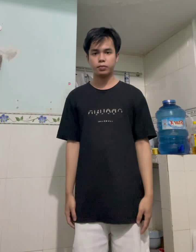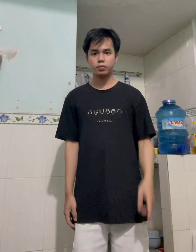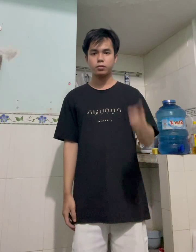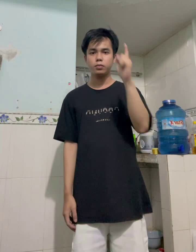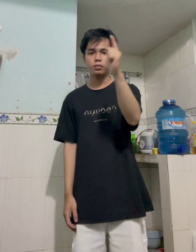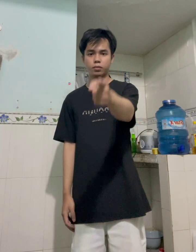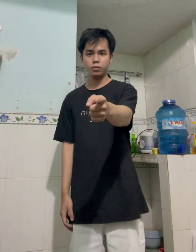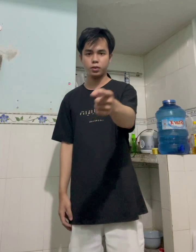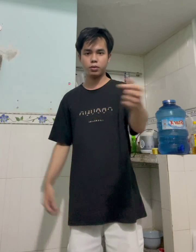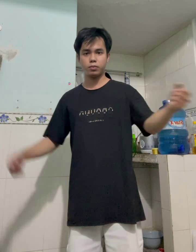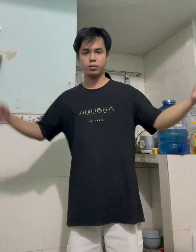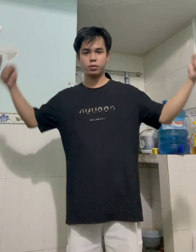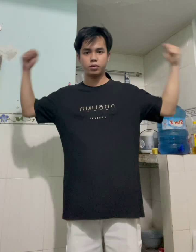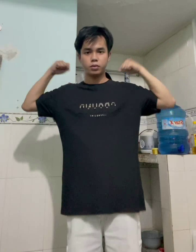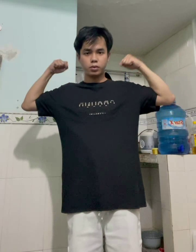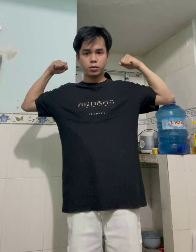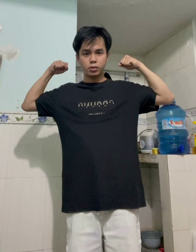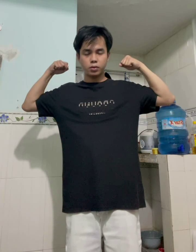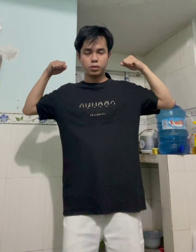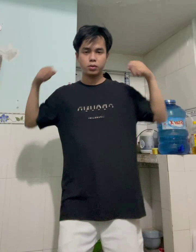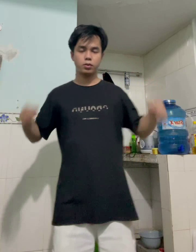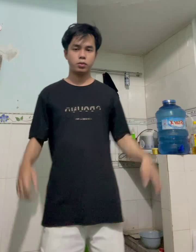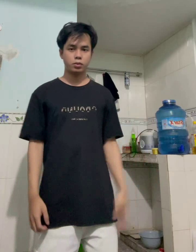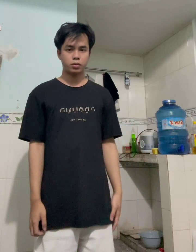ban khoe khong